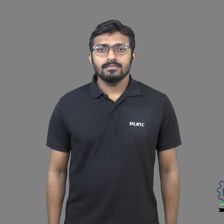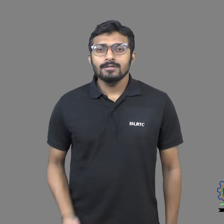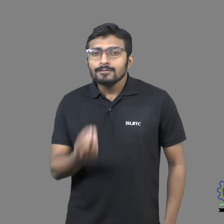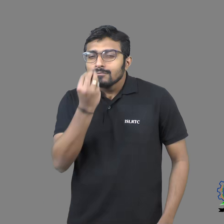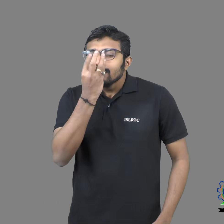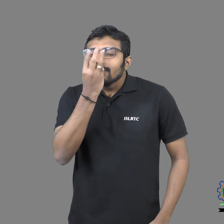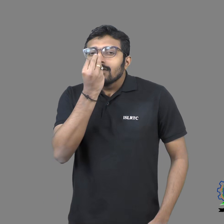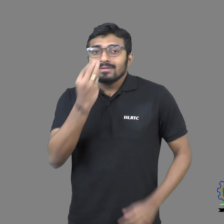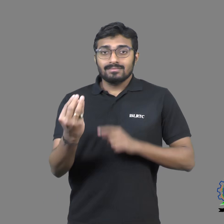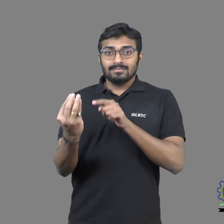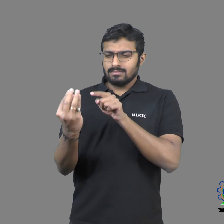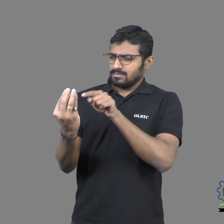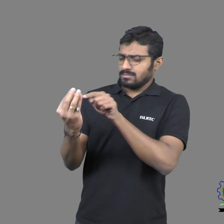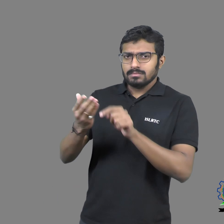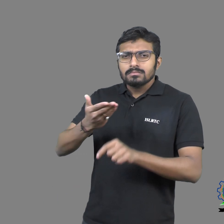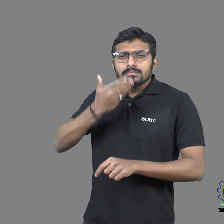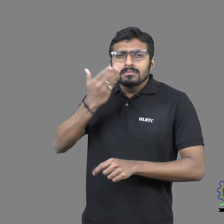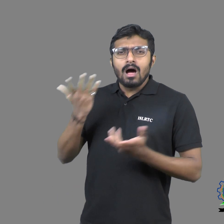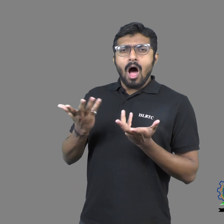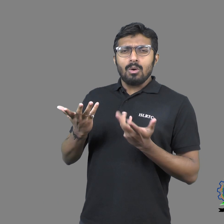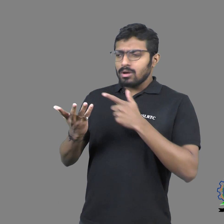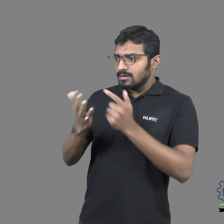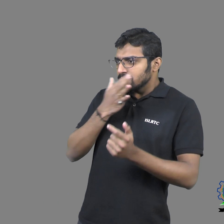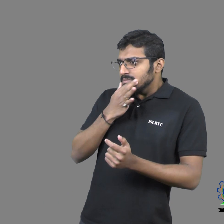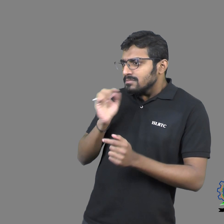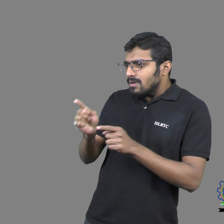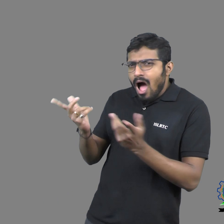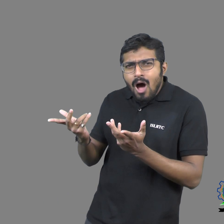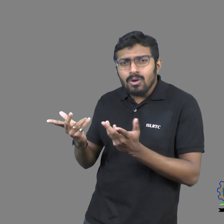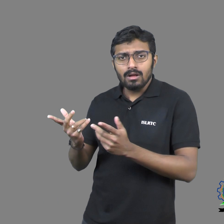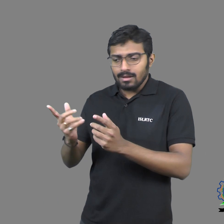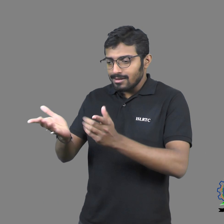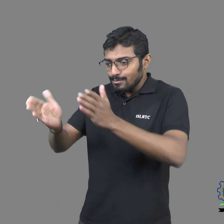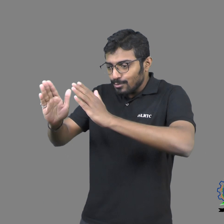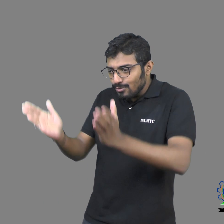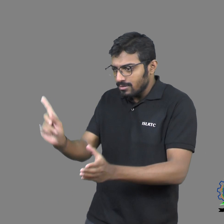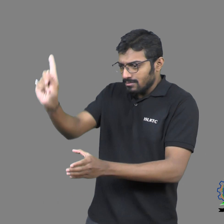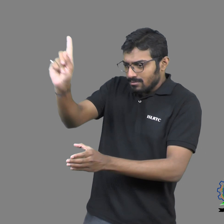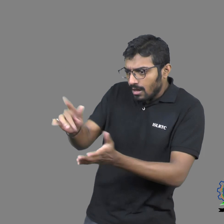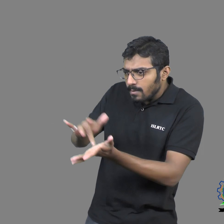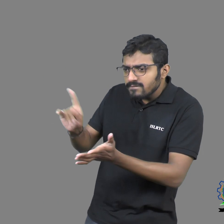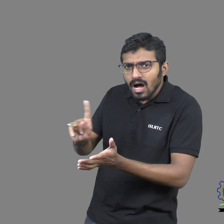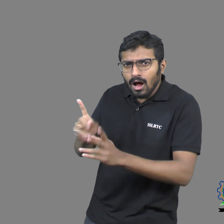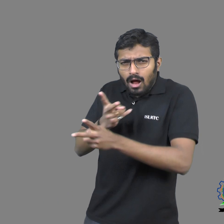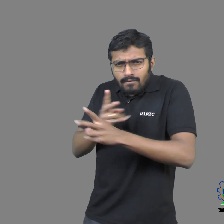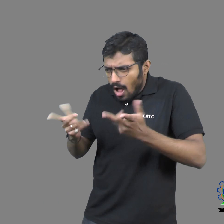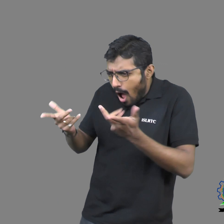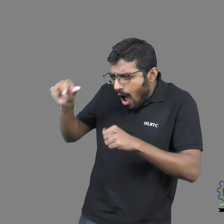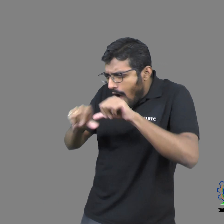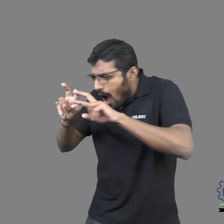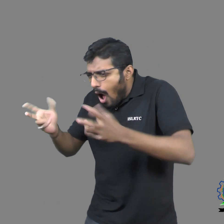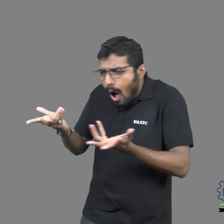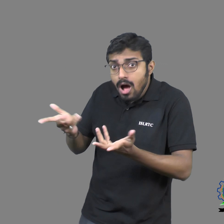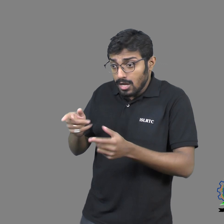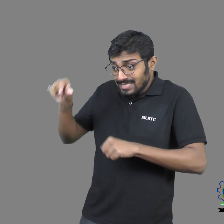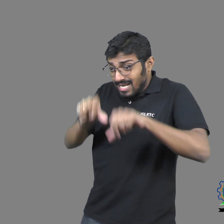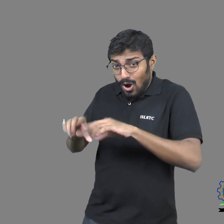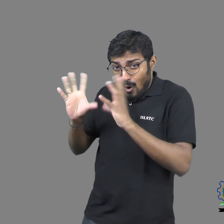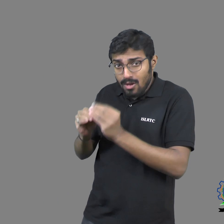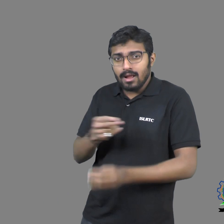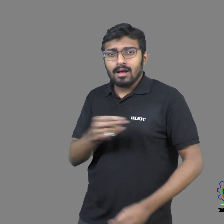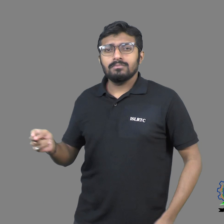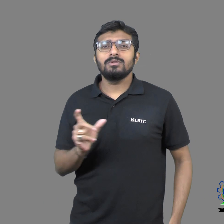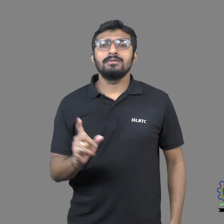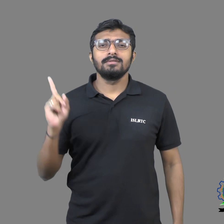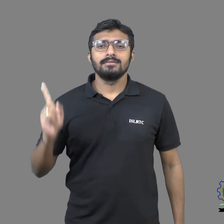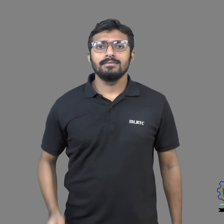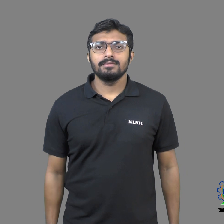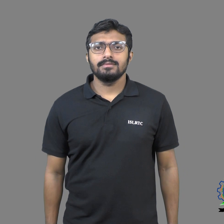Floriculture